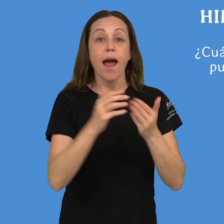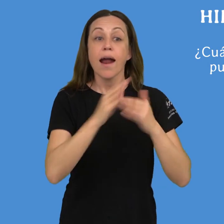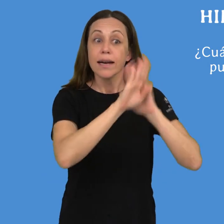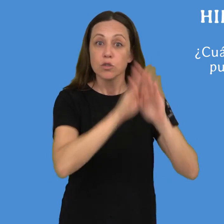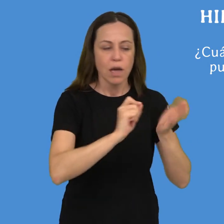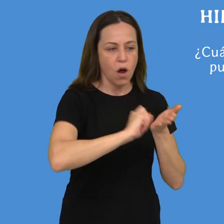resultado